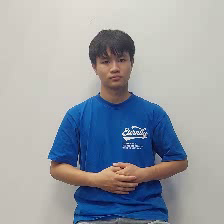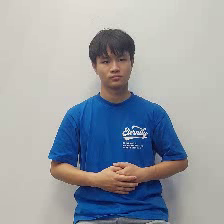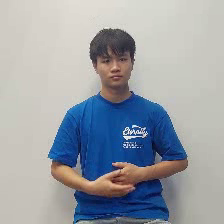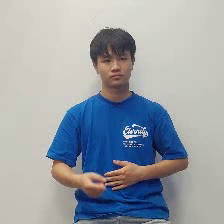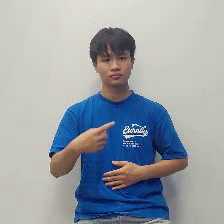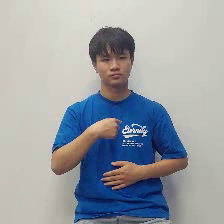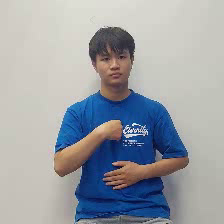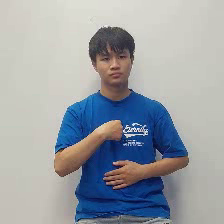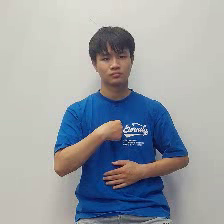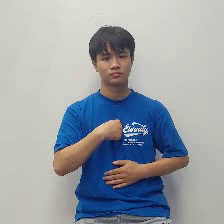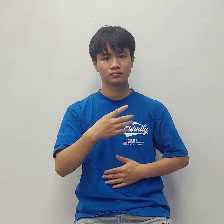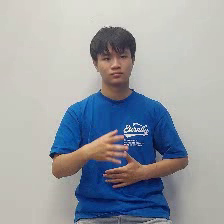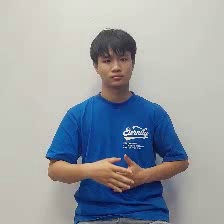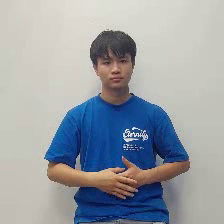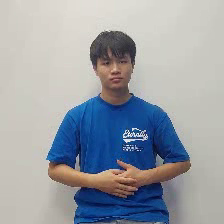Tôi